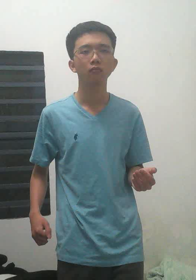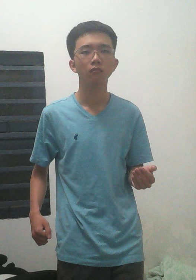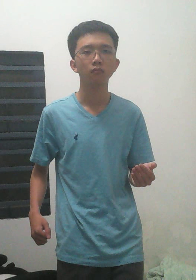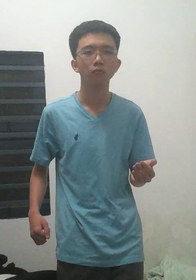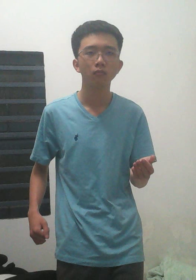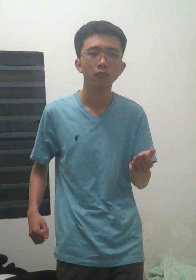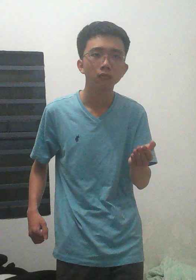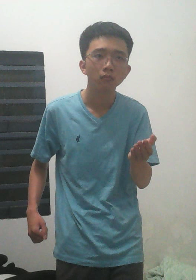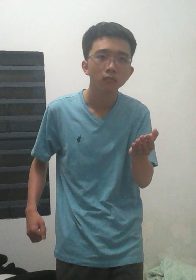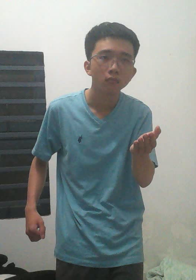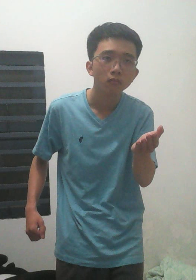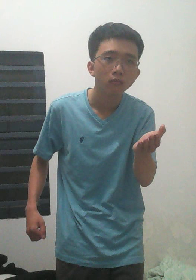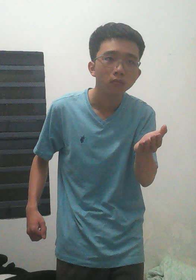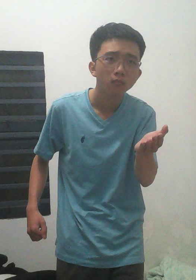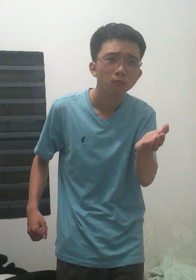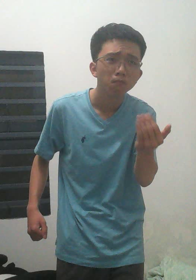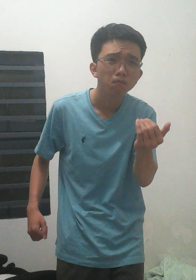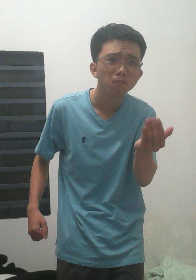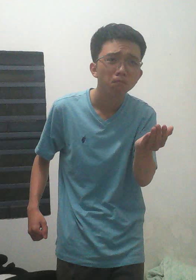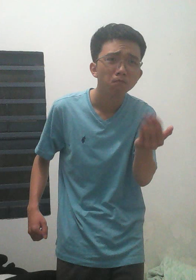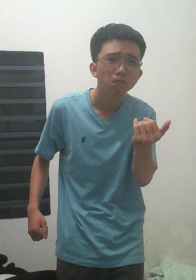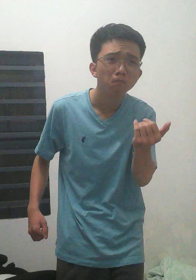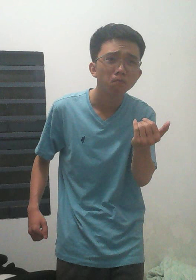yeu cau